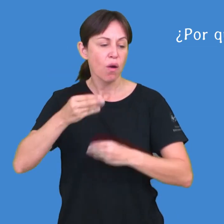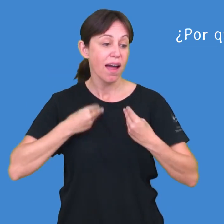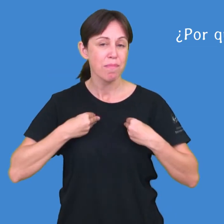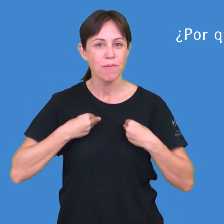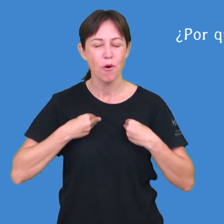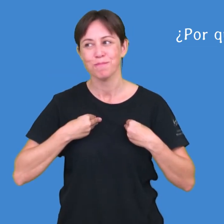vivir